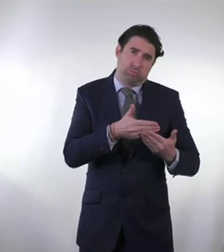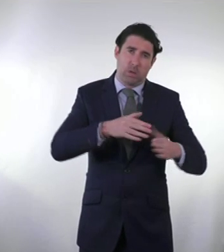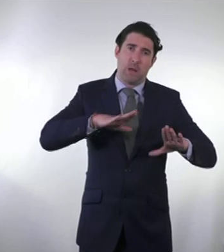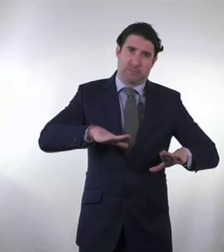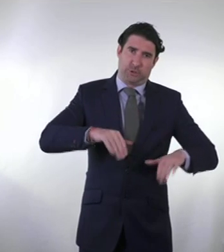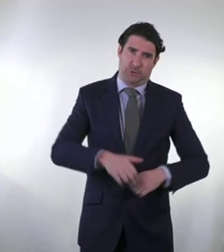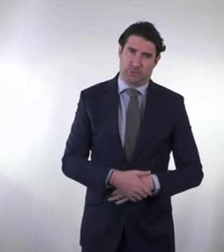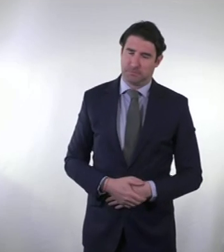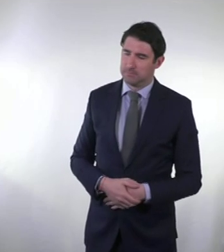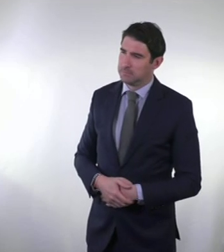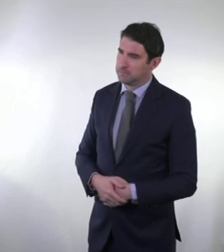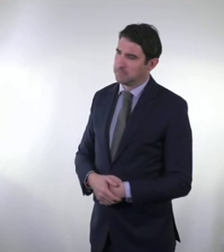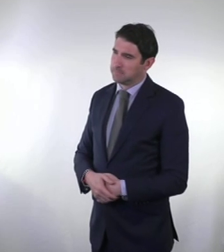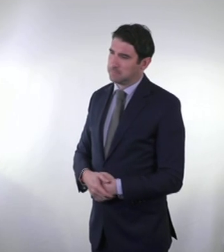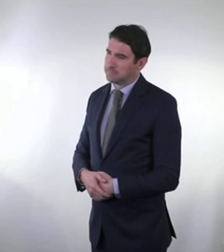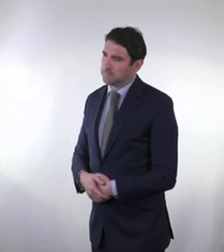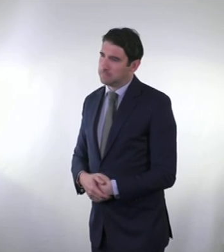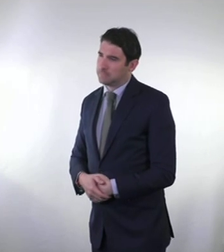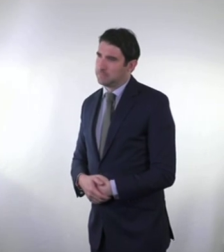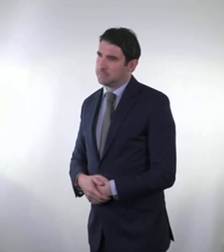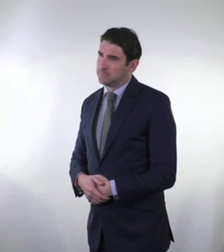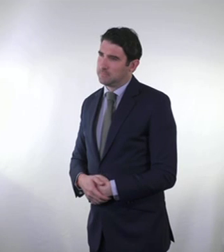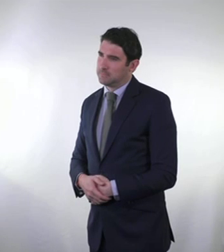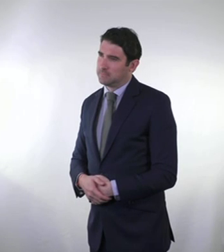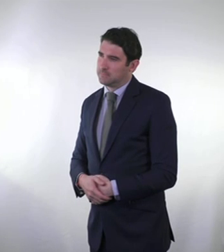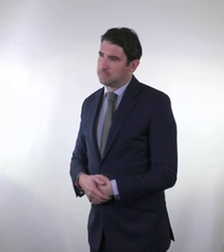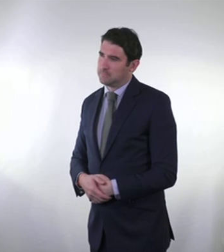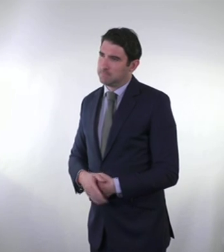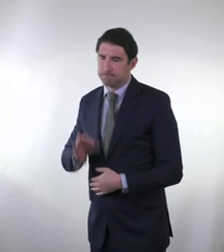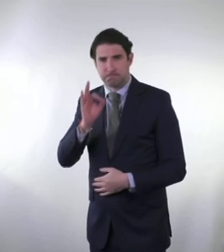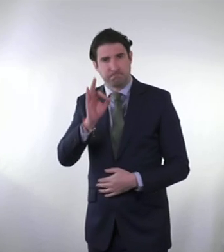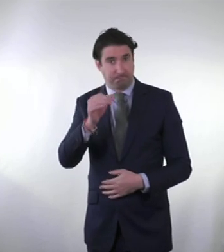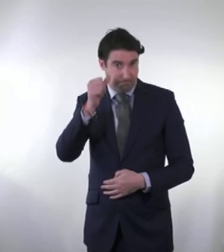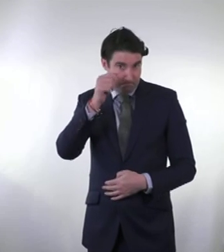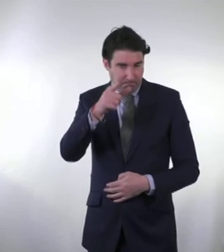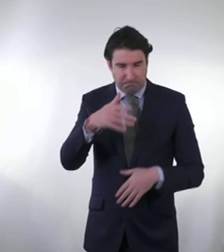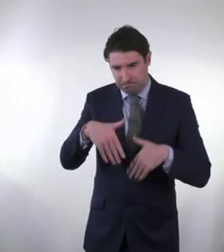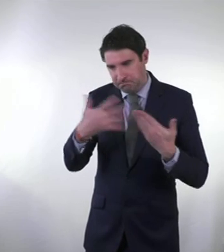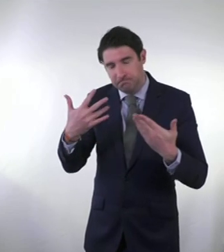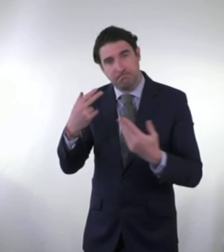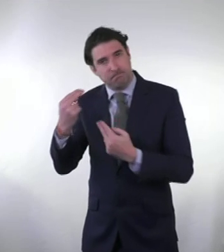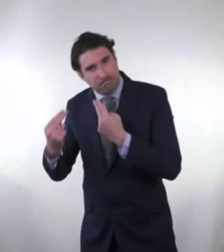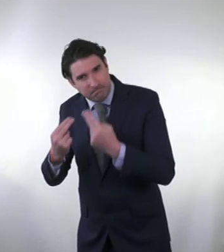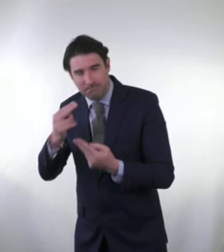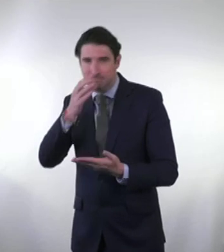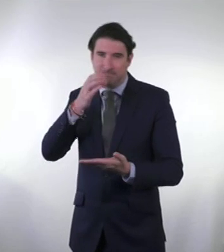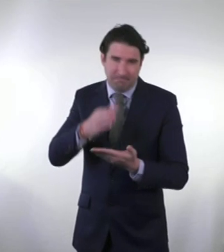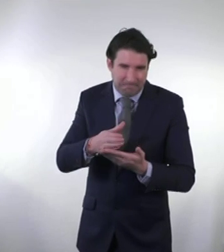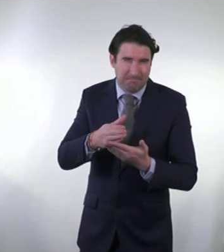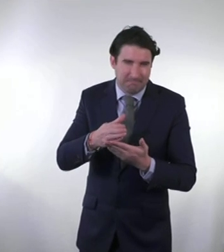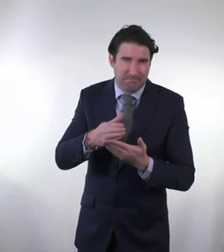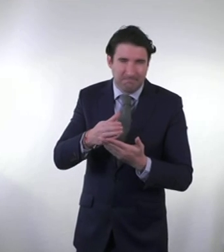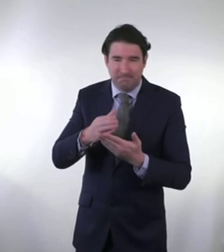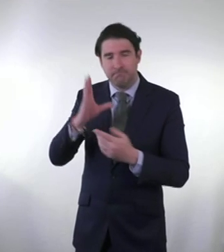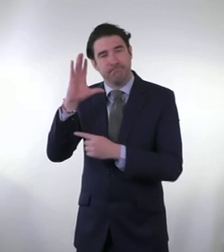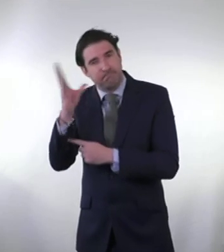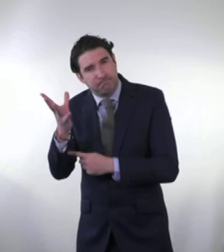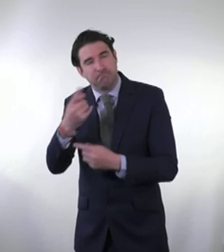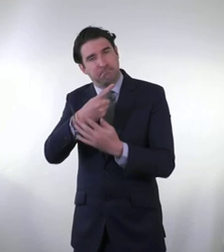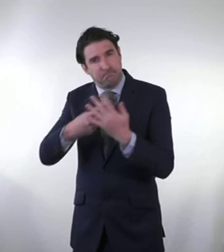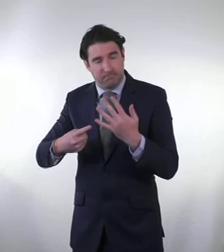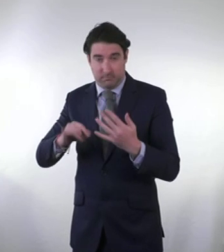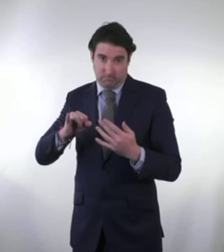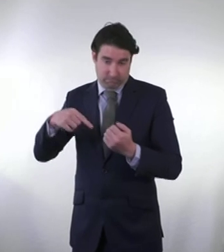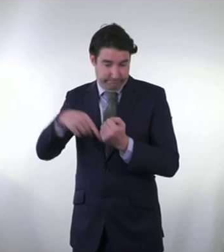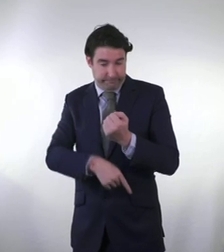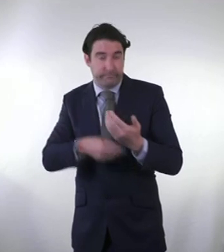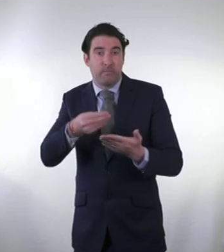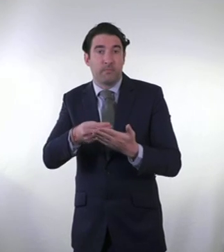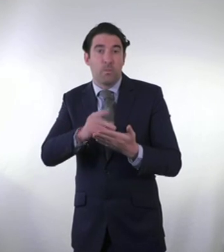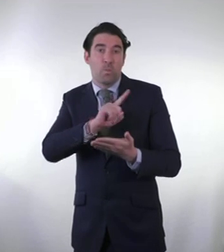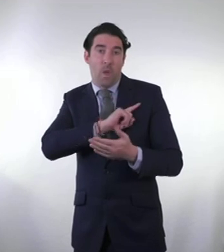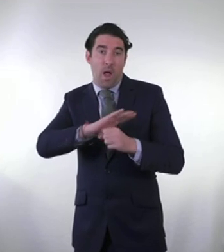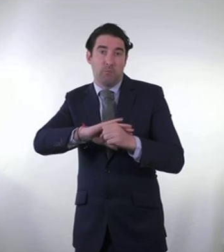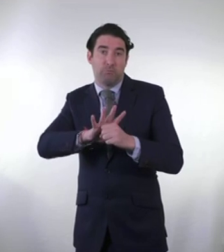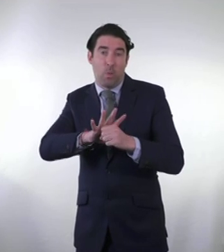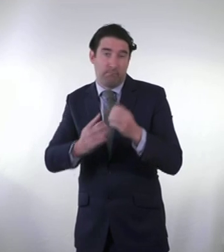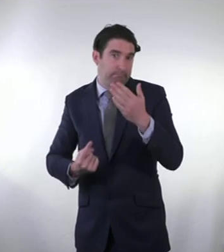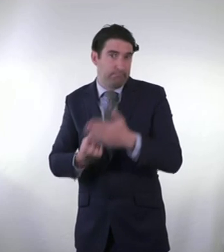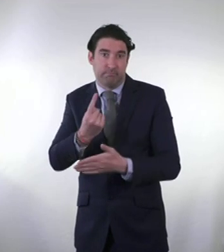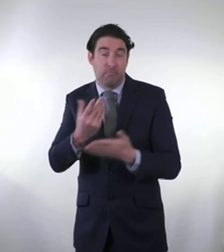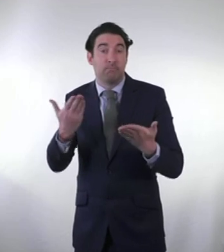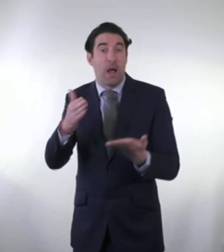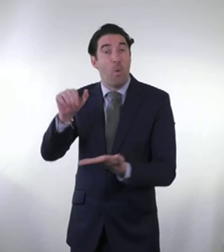The hospitality sector has already suffered hugely as a result of this crisis and is now facing further damage because of the Chancellor’s decision to withdraw support.